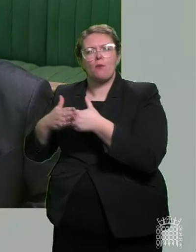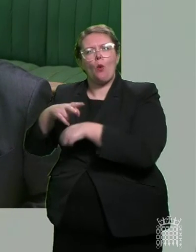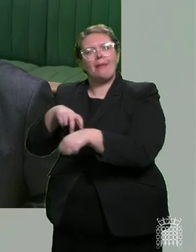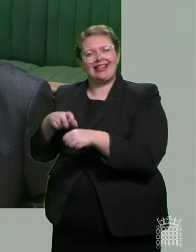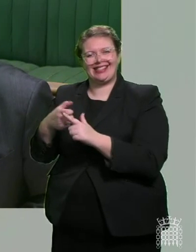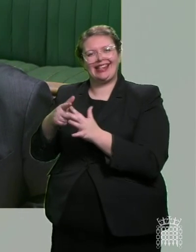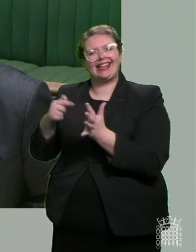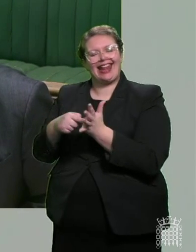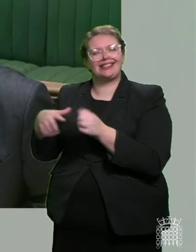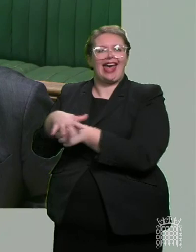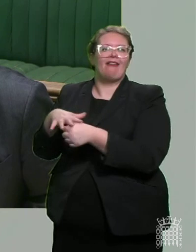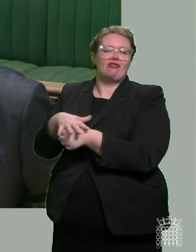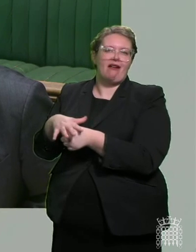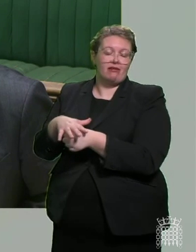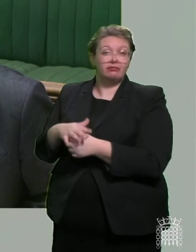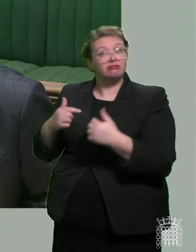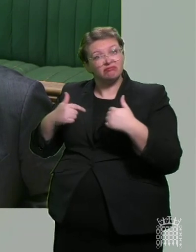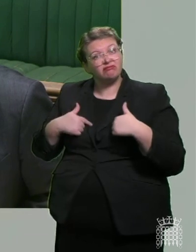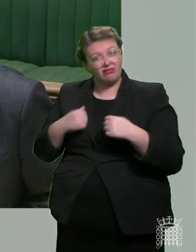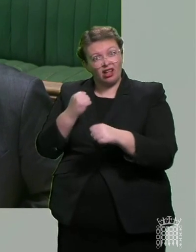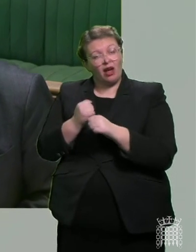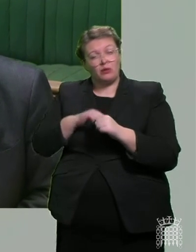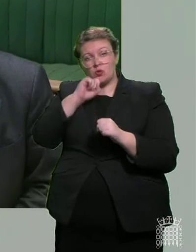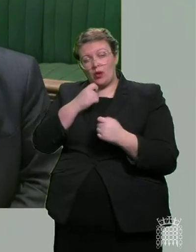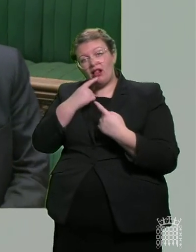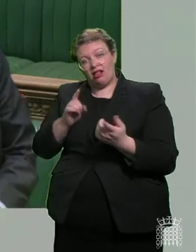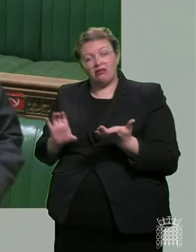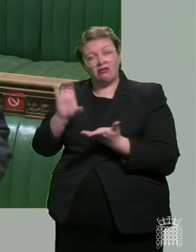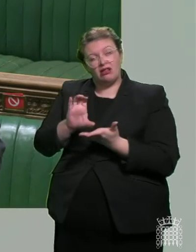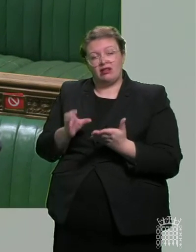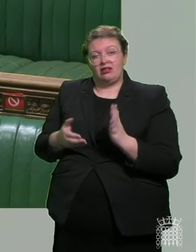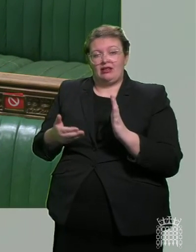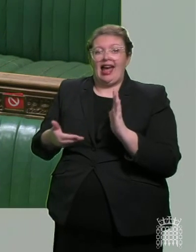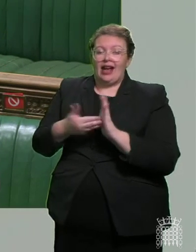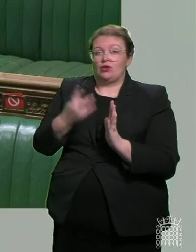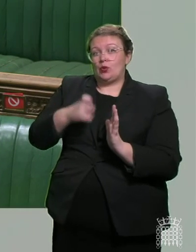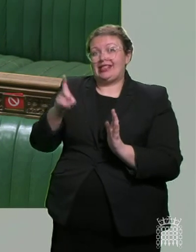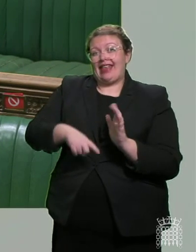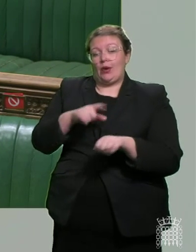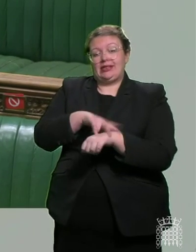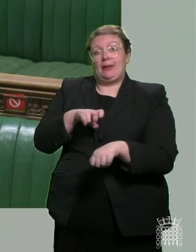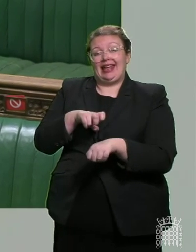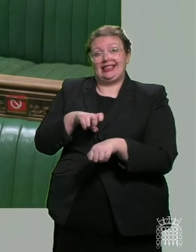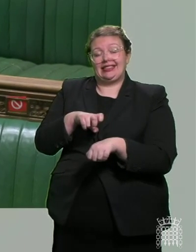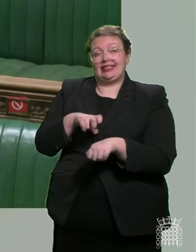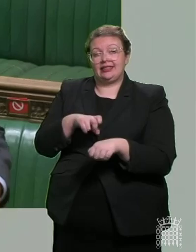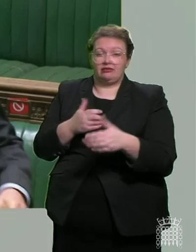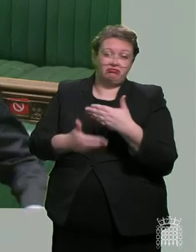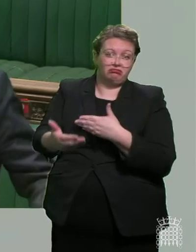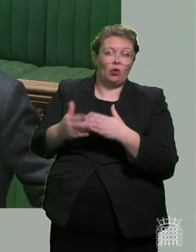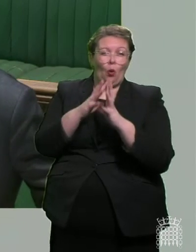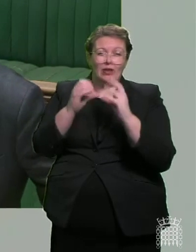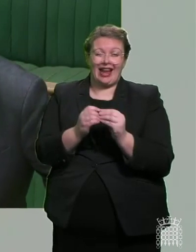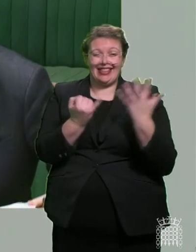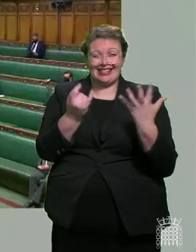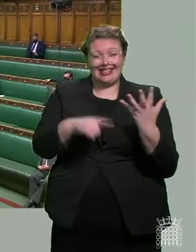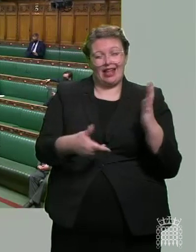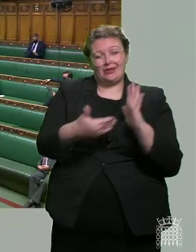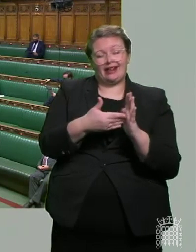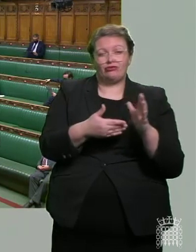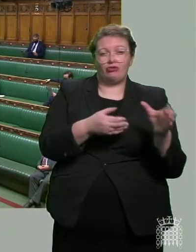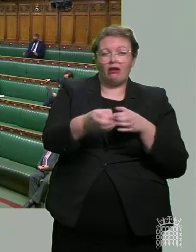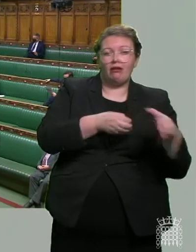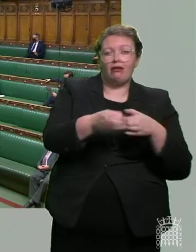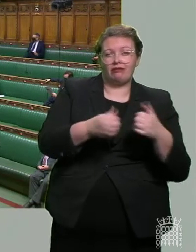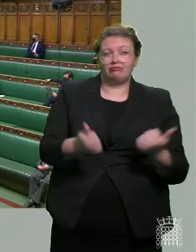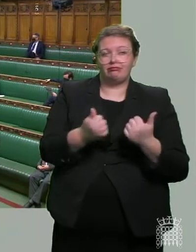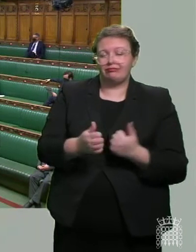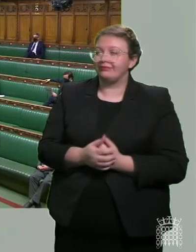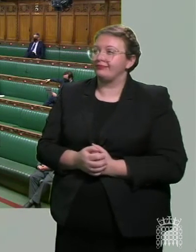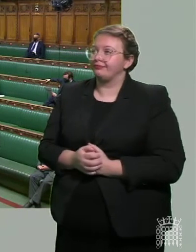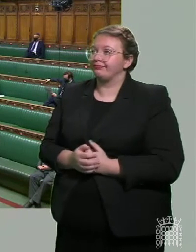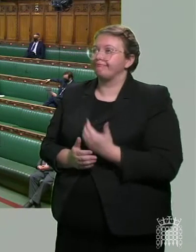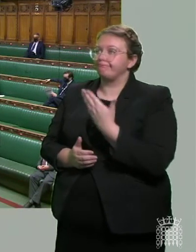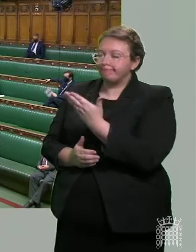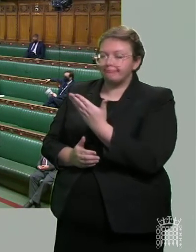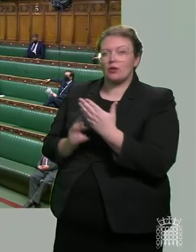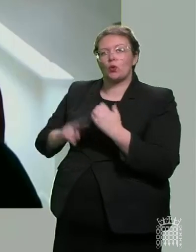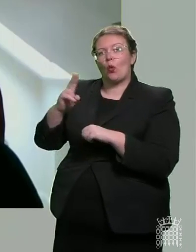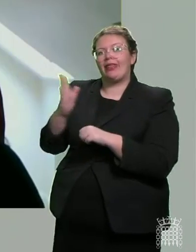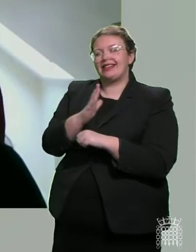That is why we are putting another 20,000 more officers on the streets of this country, and I think we have already recruited about 6,000.